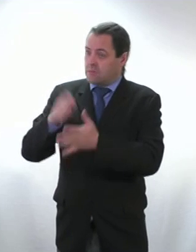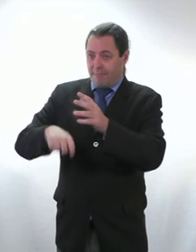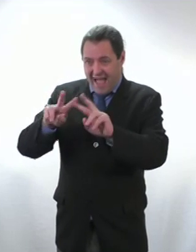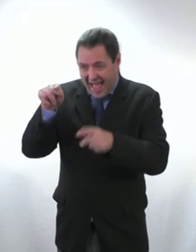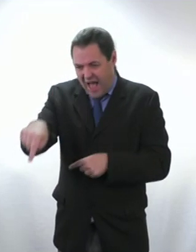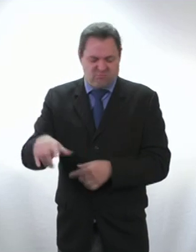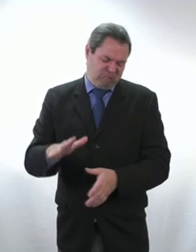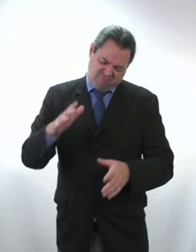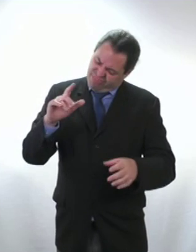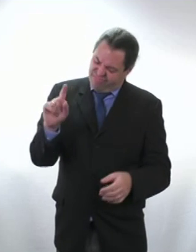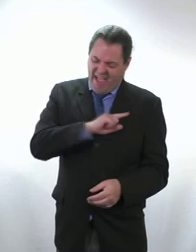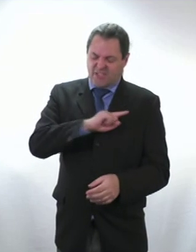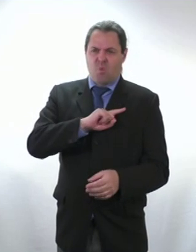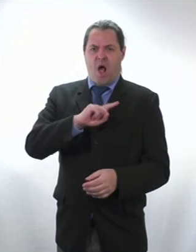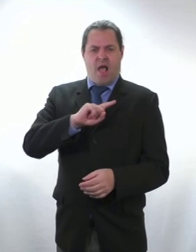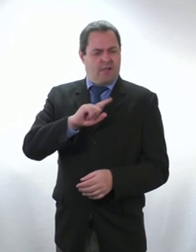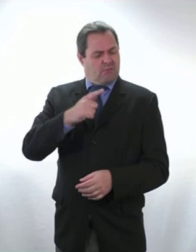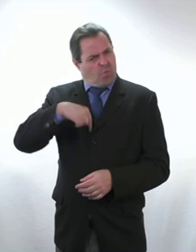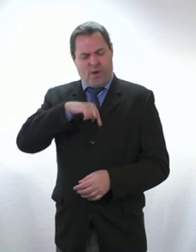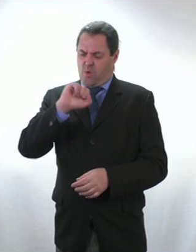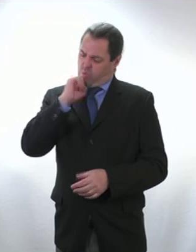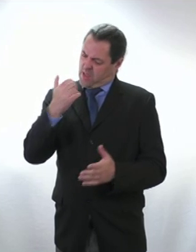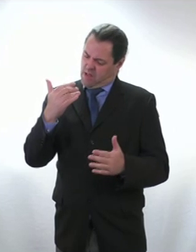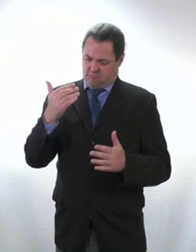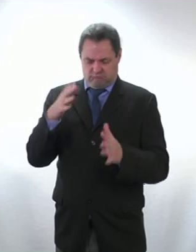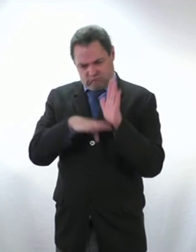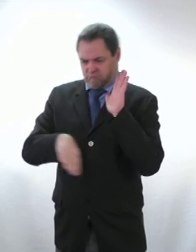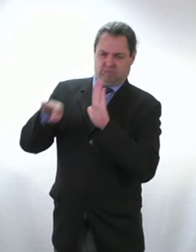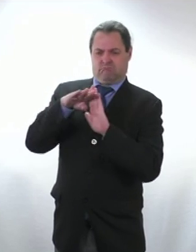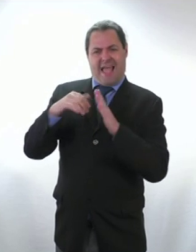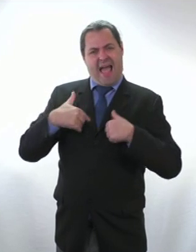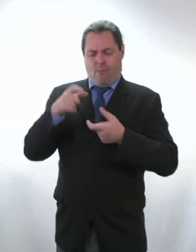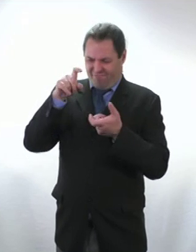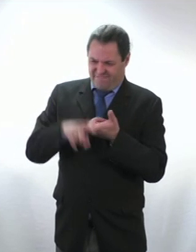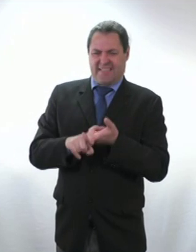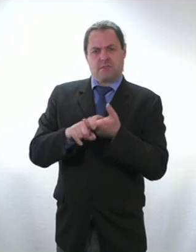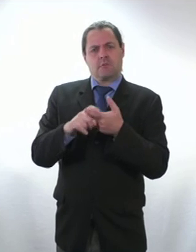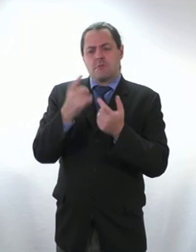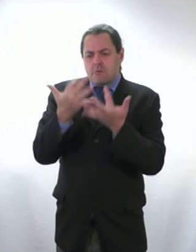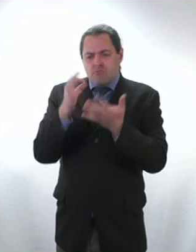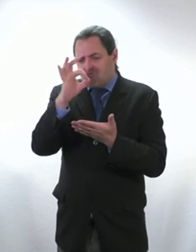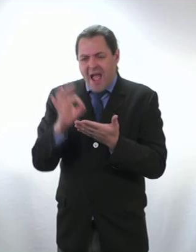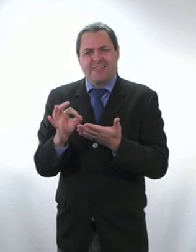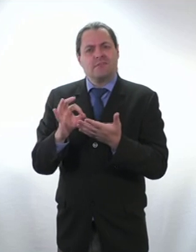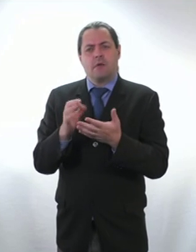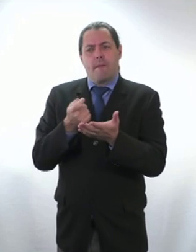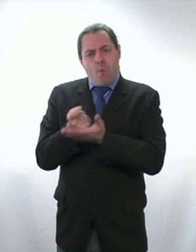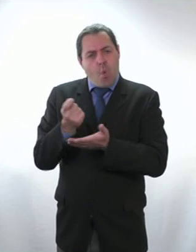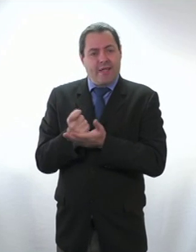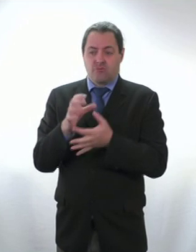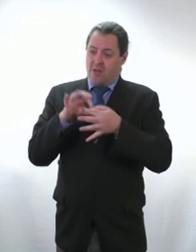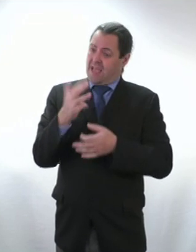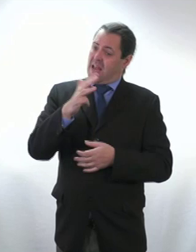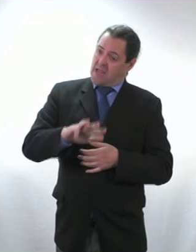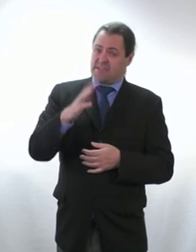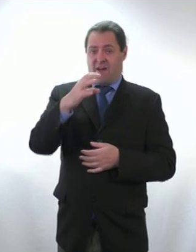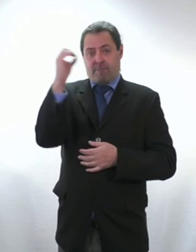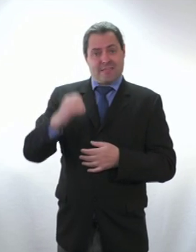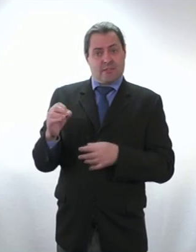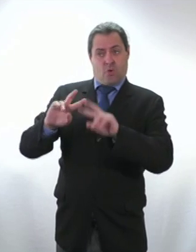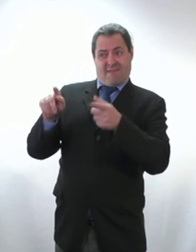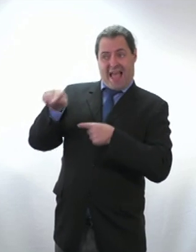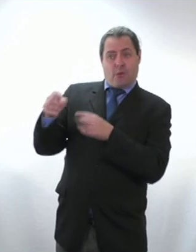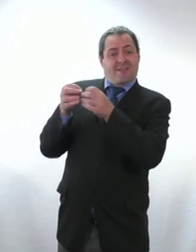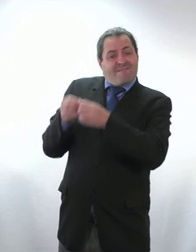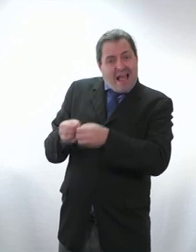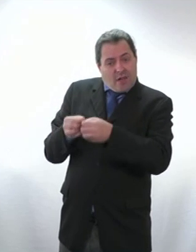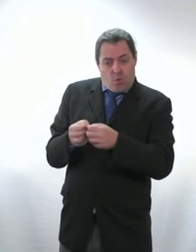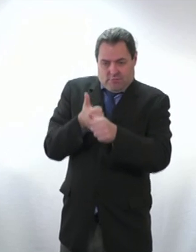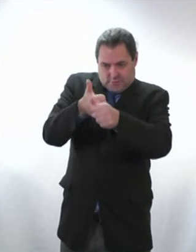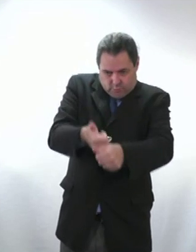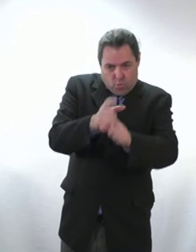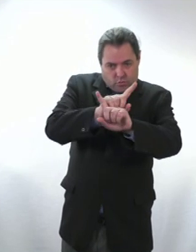That is why we are bringing forward fixed-rate mortgages for 95% of the value of a property to help young people on to the property ladder.